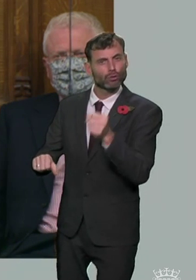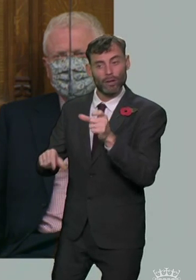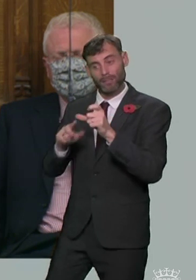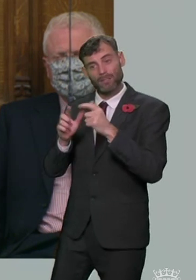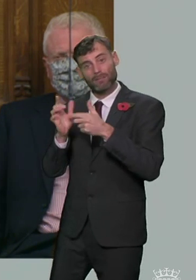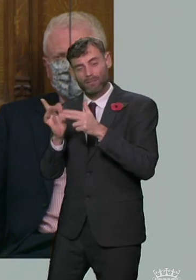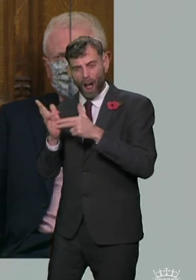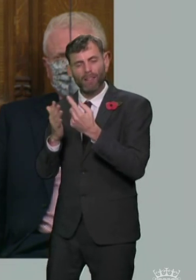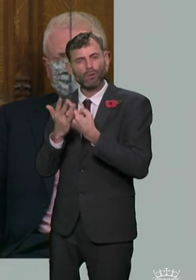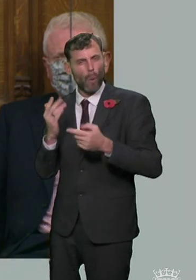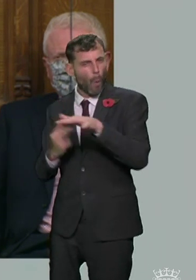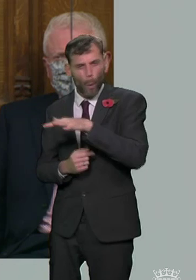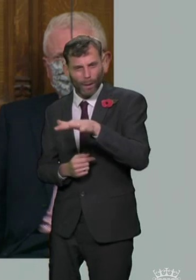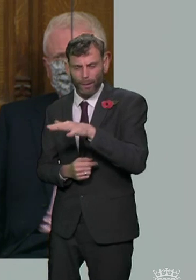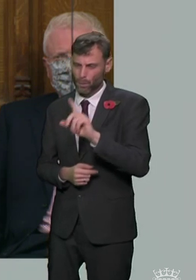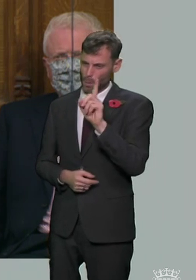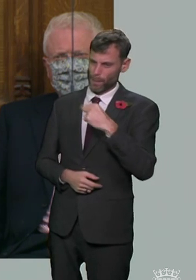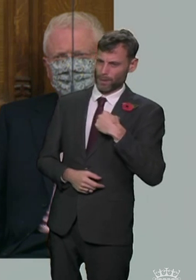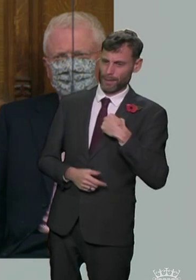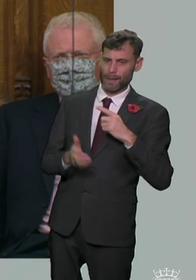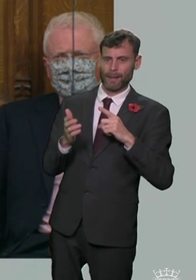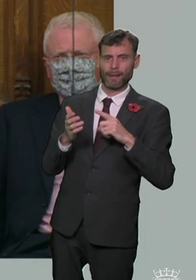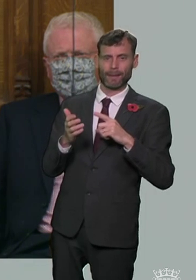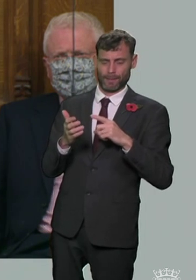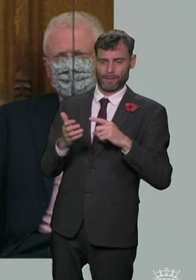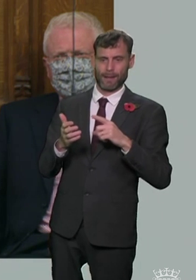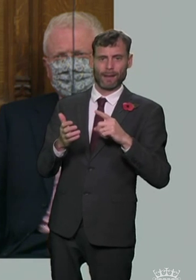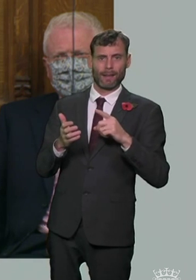I am talking about the Leamside line.